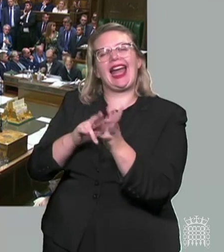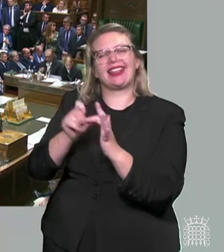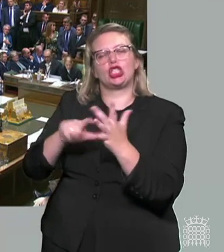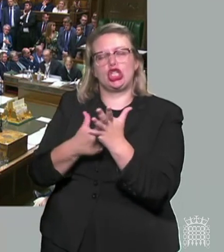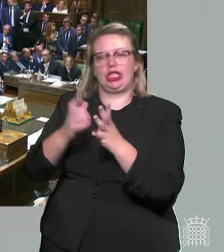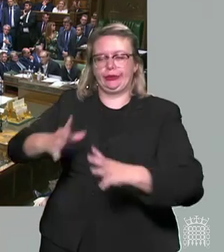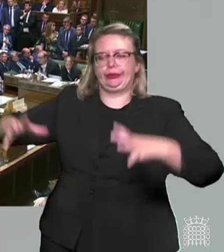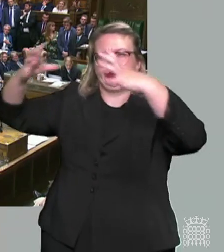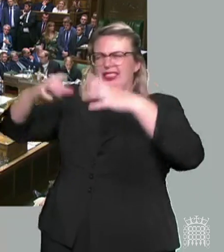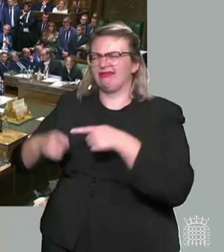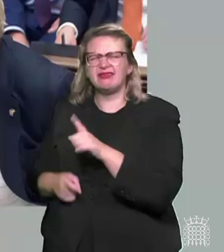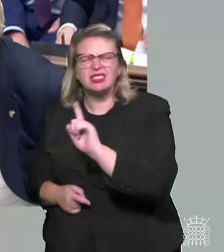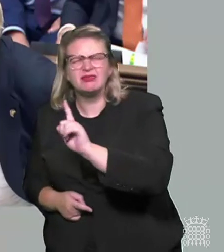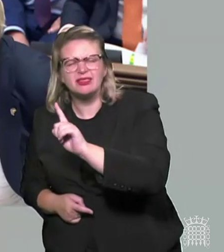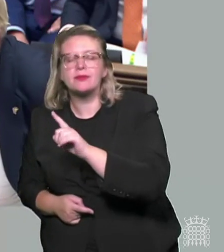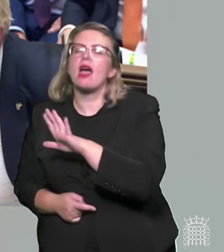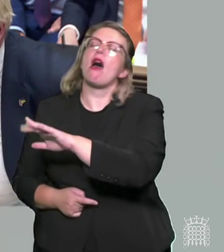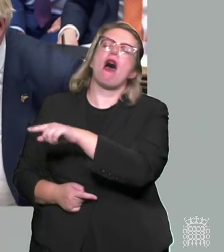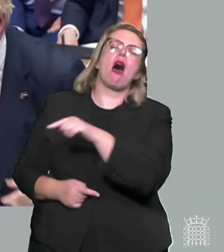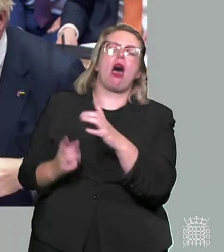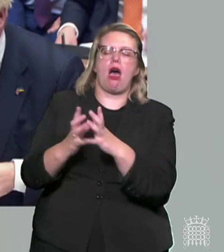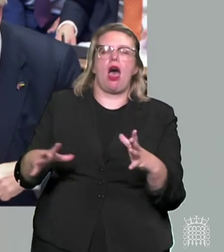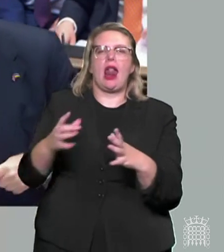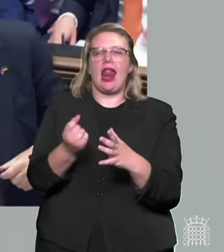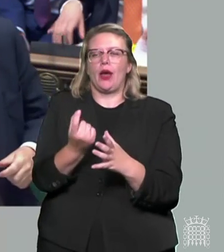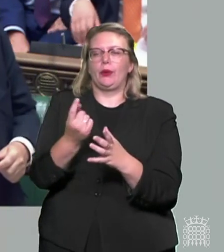I thank my right honourable Friend very much for her suggestions.